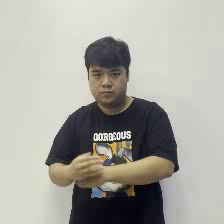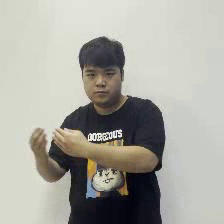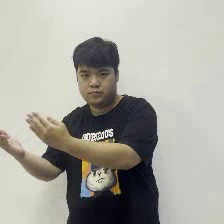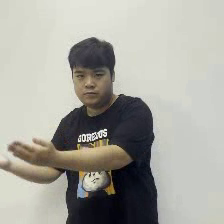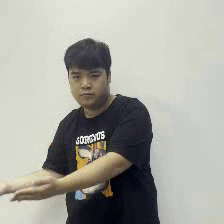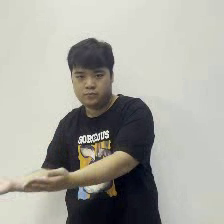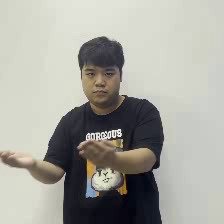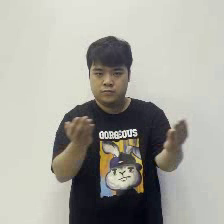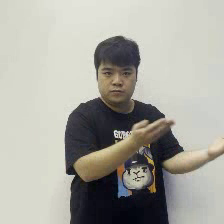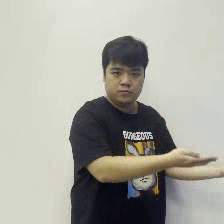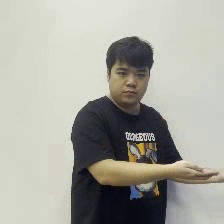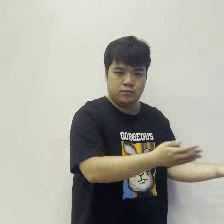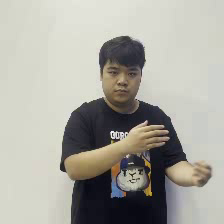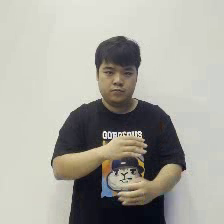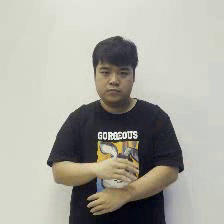Mời vào